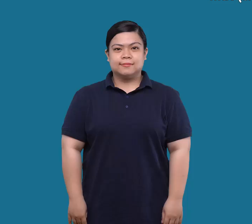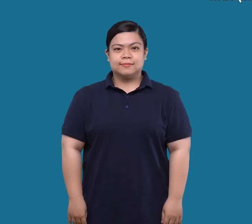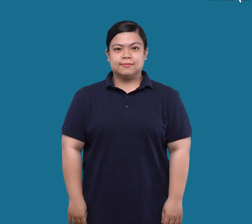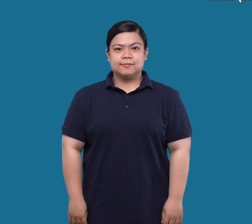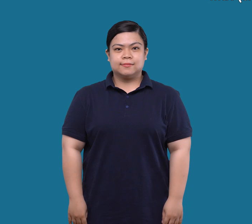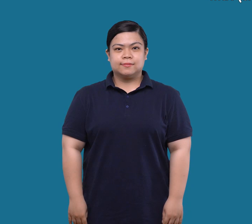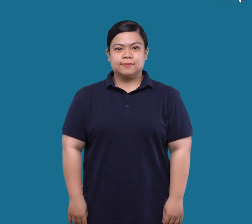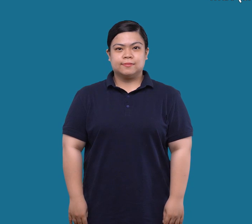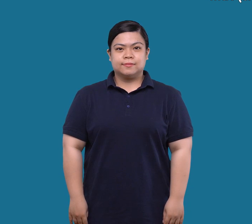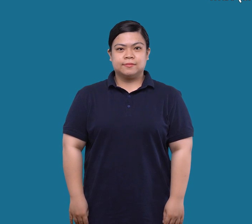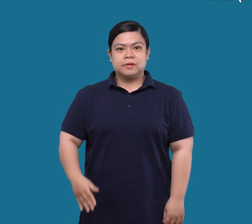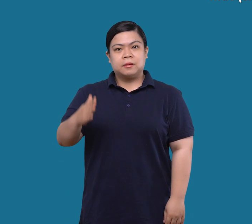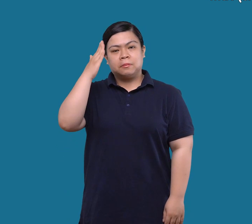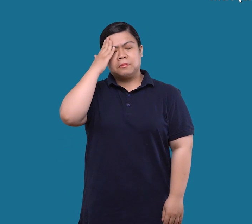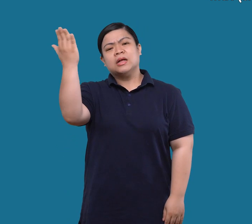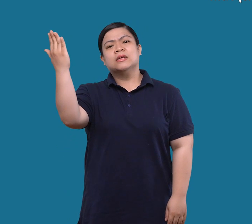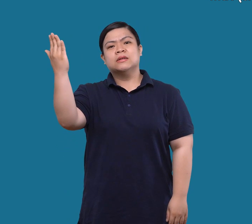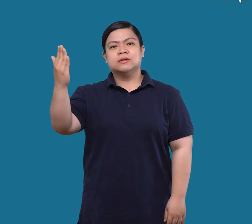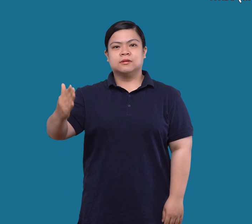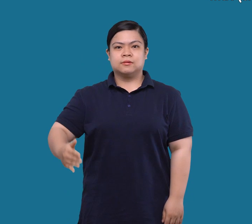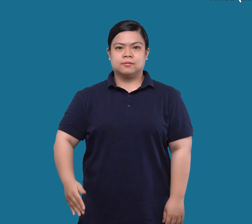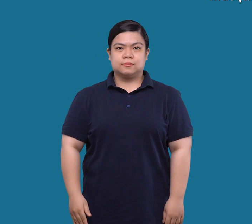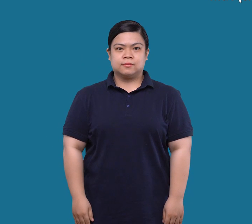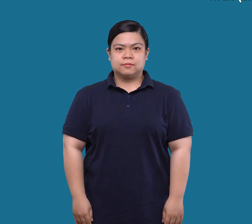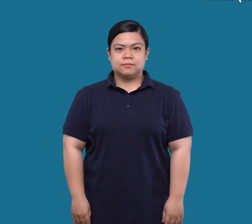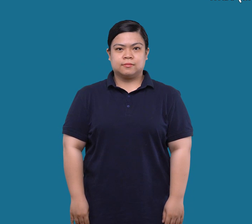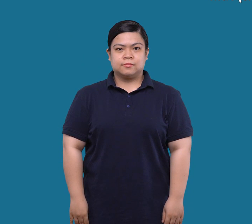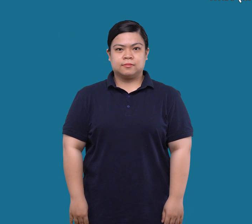mất (chết) (chỉ người)